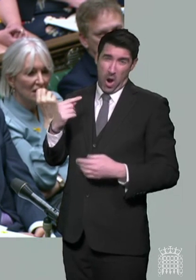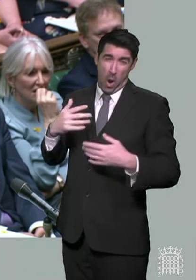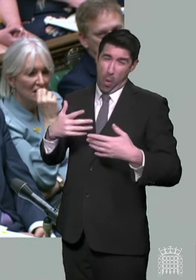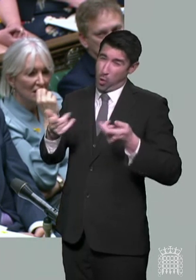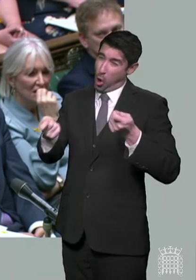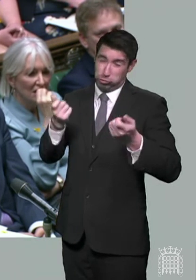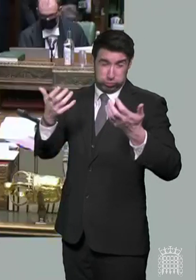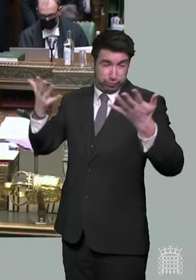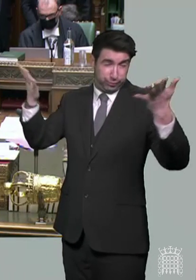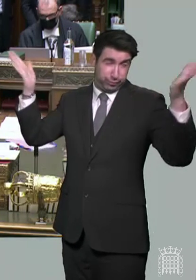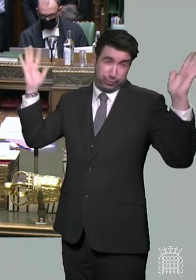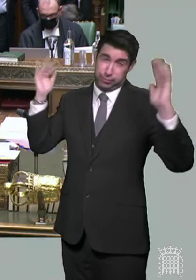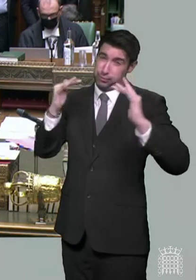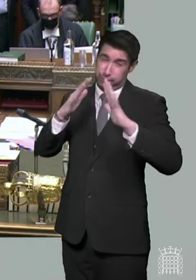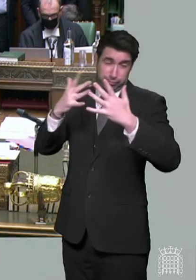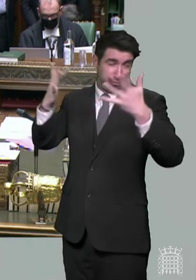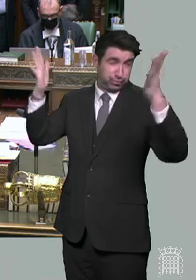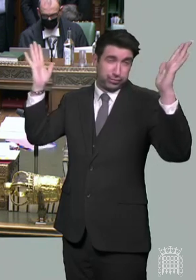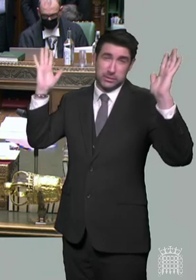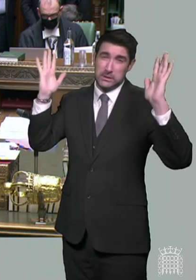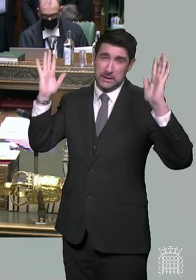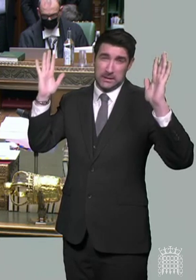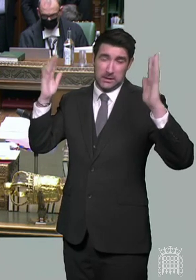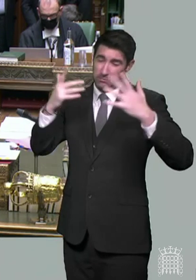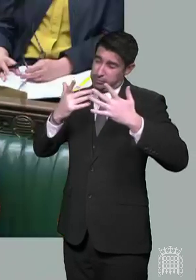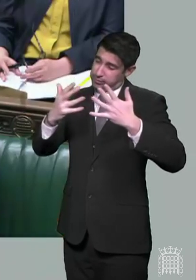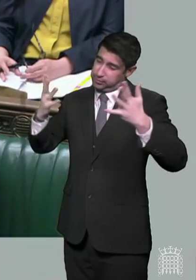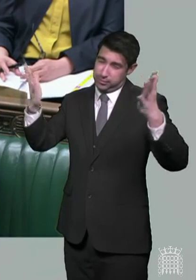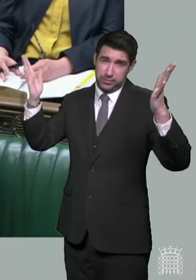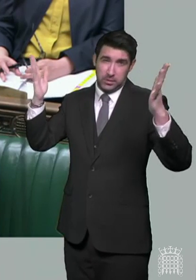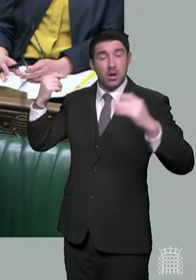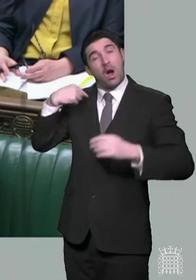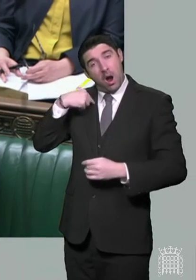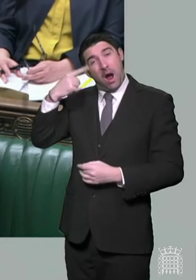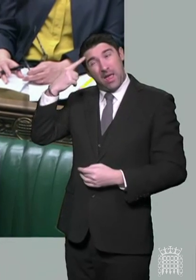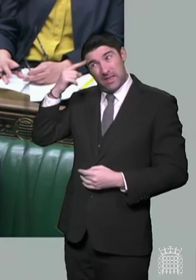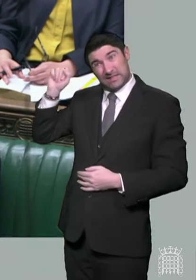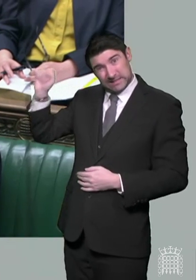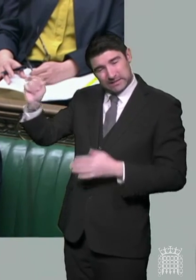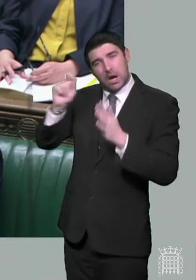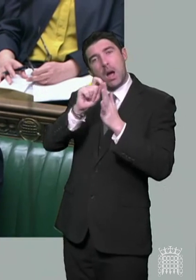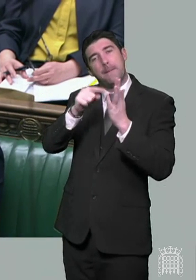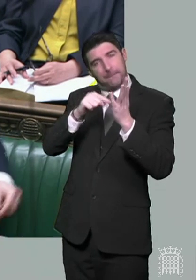To repeat the point I made earlier, I think that would play directly into Putin’s narrative.